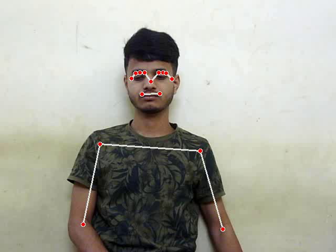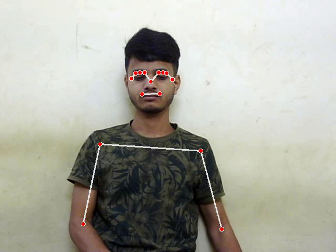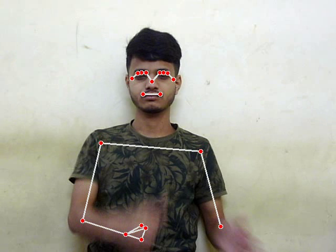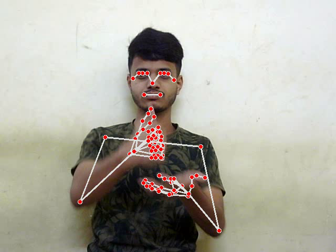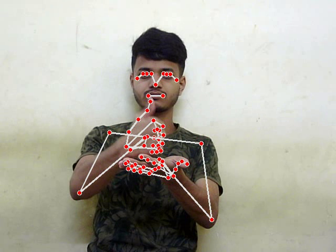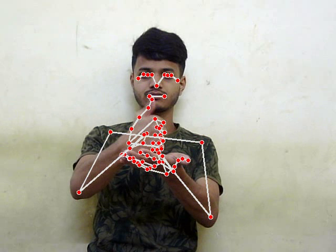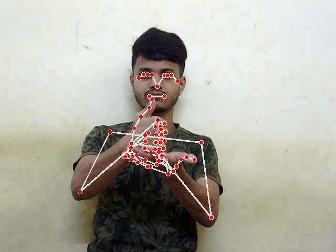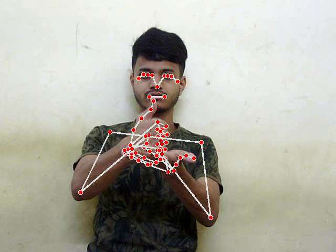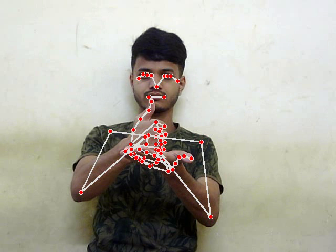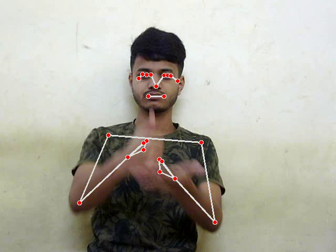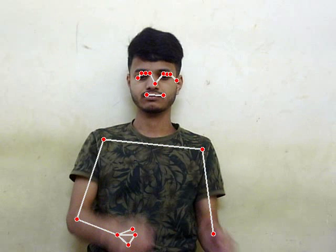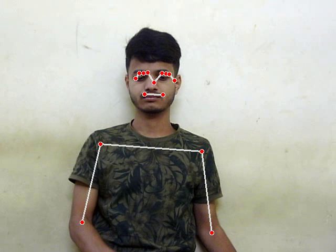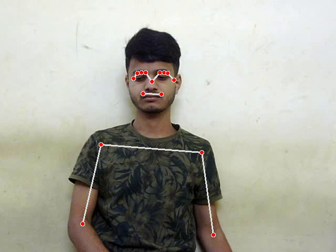help